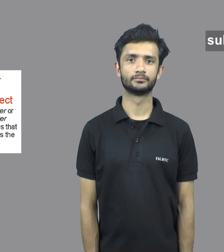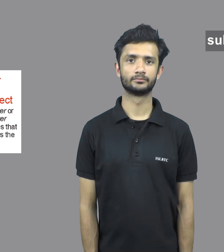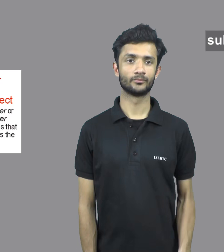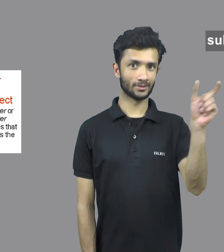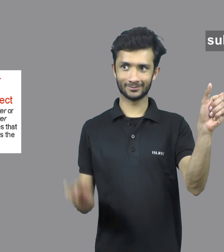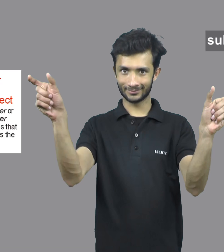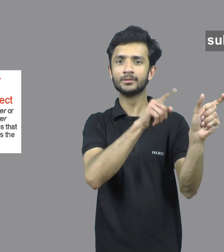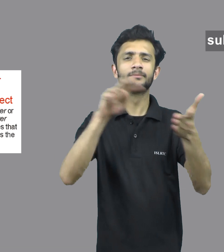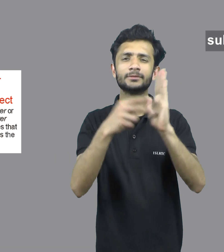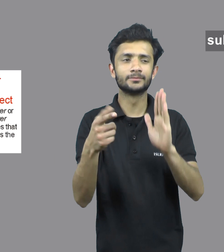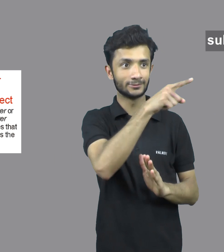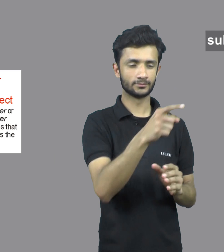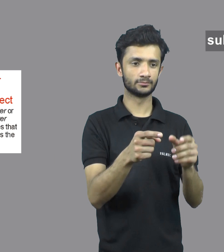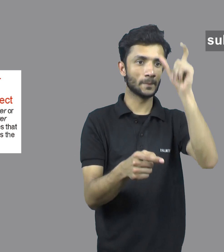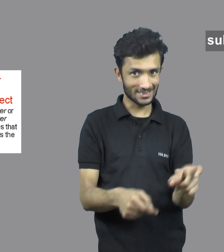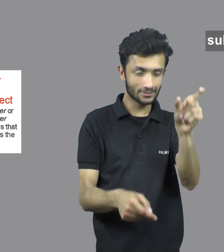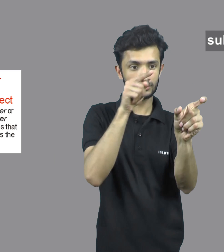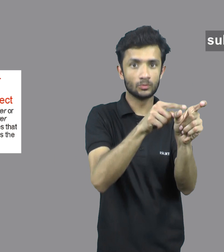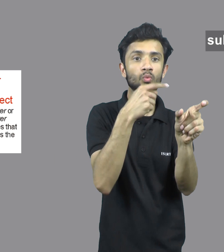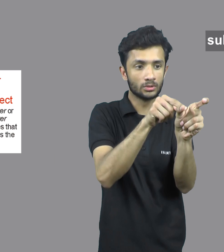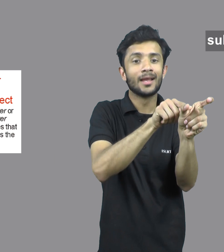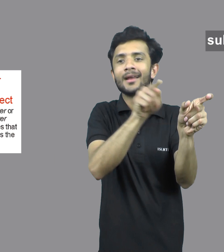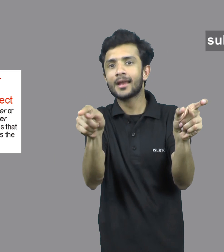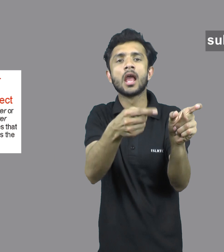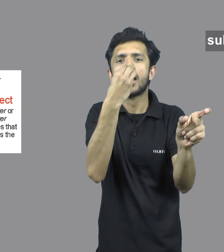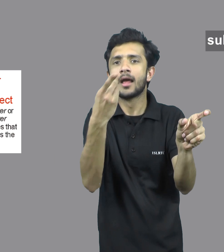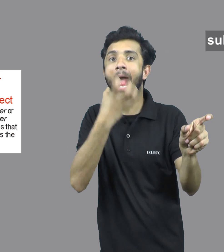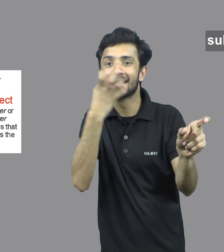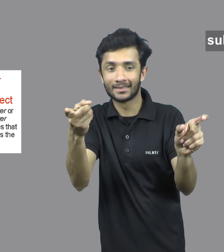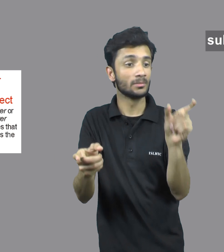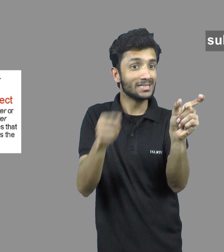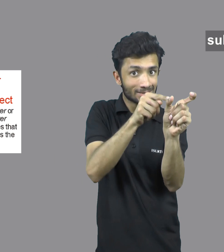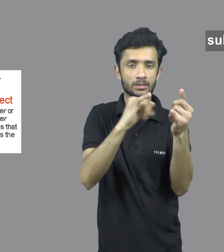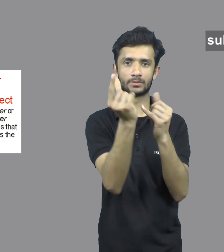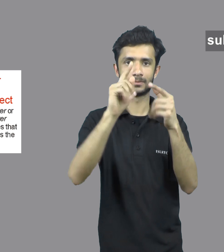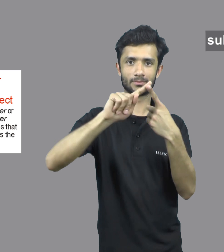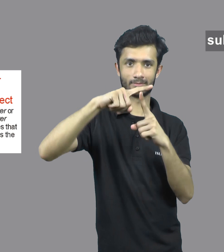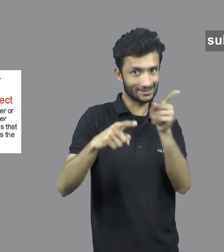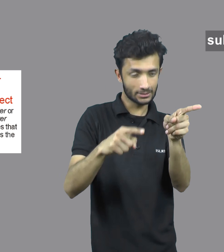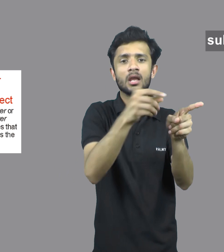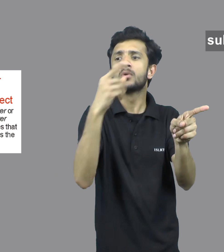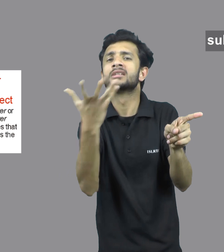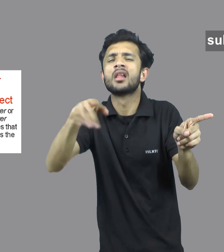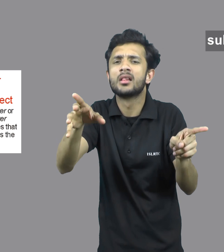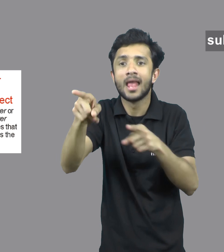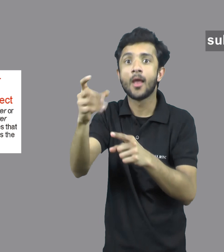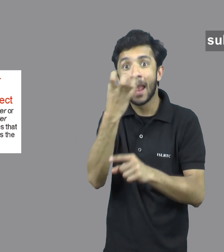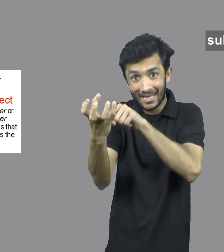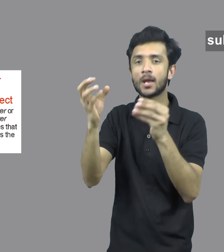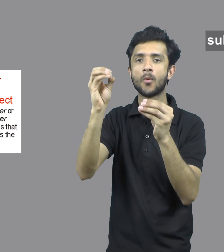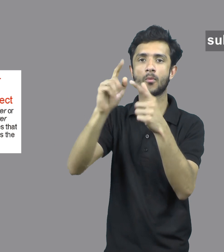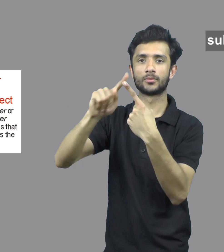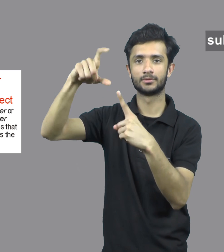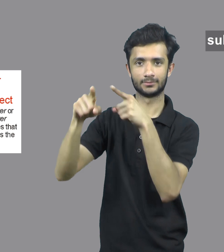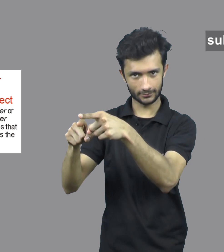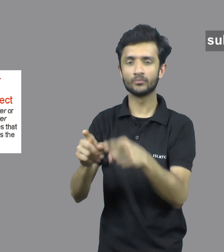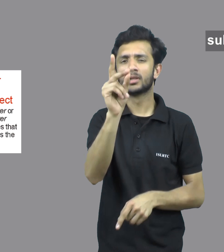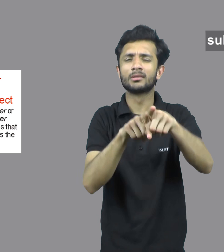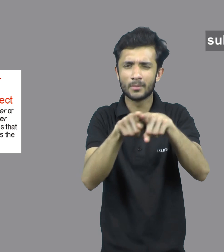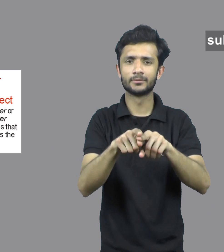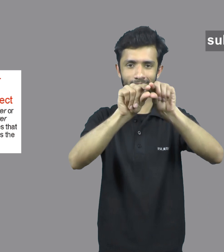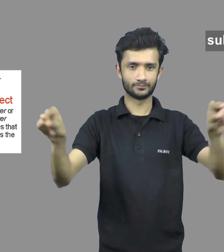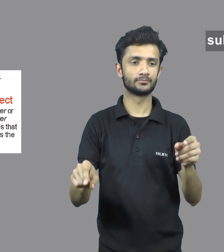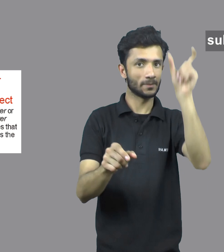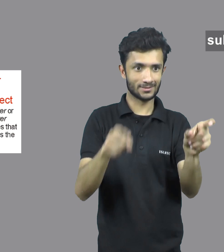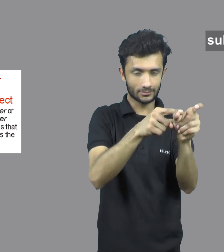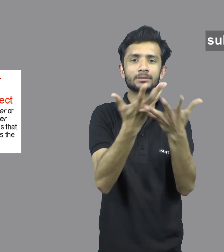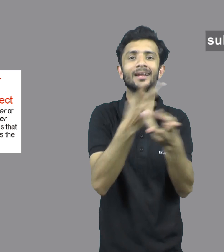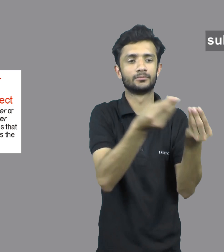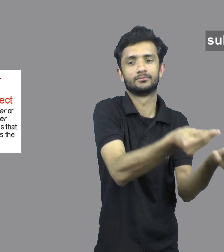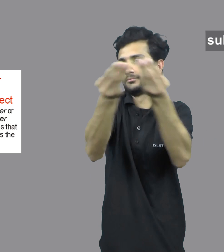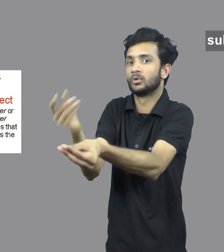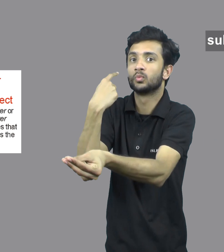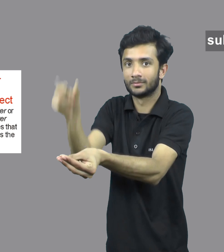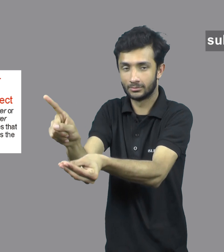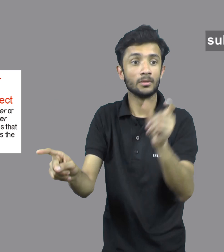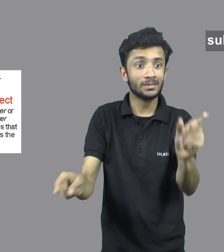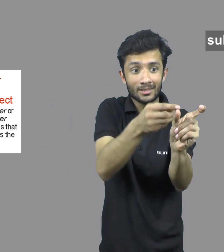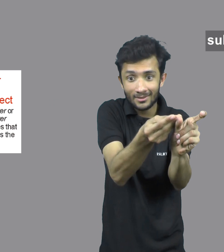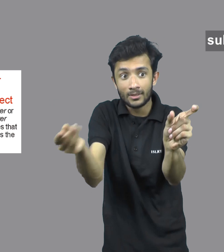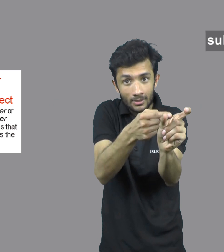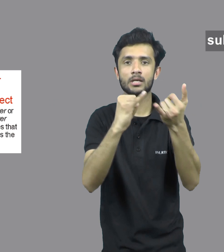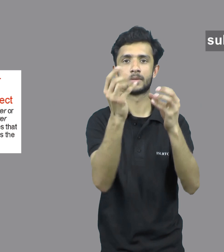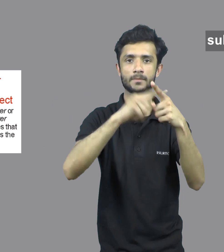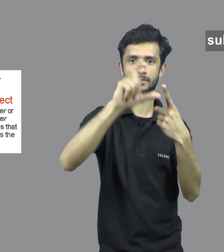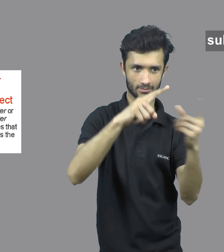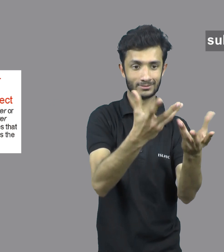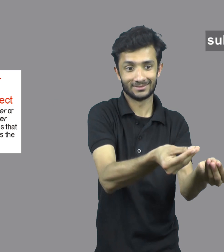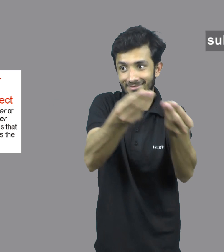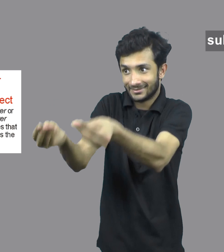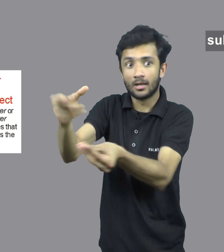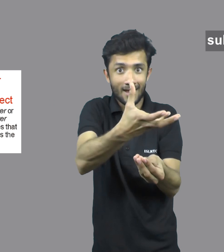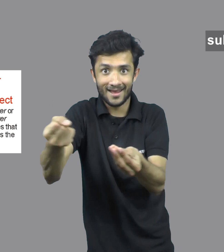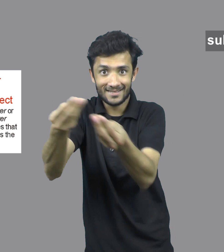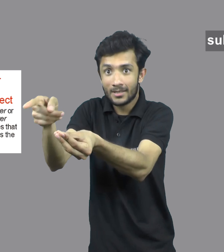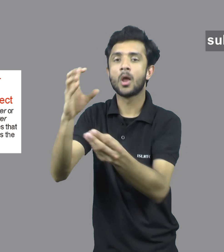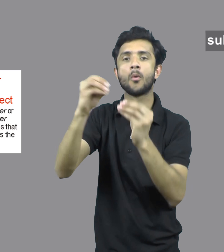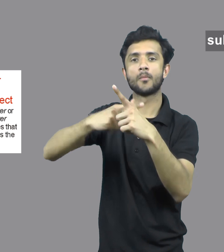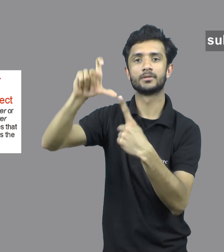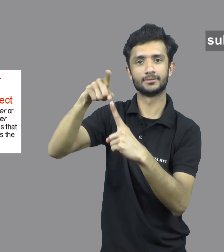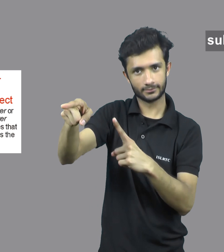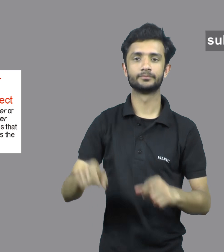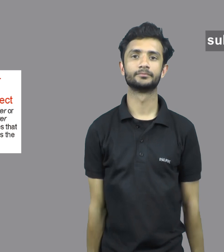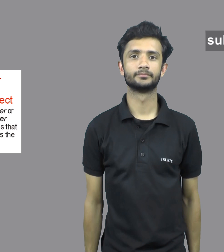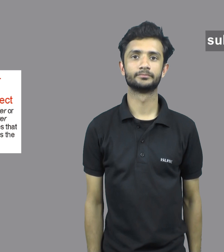Subject and Object